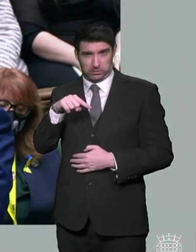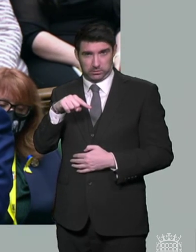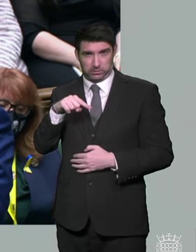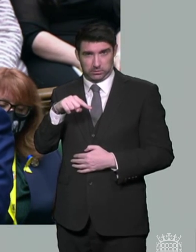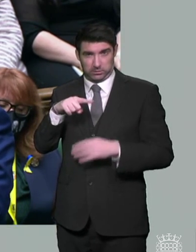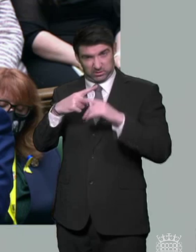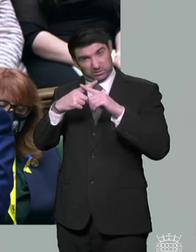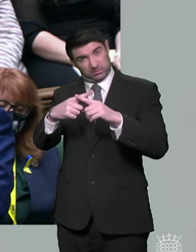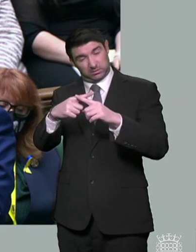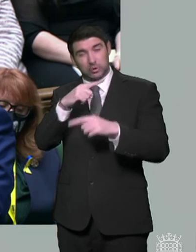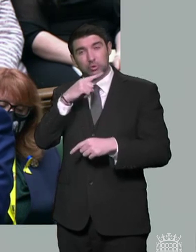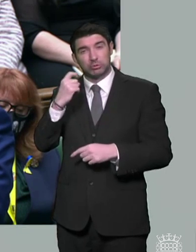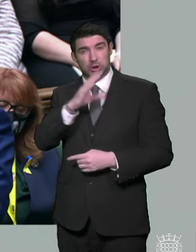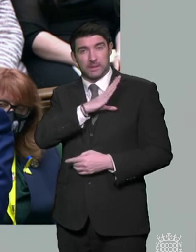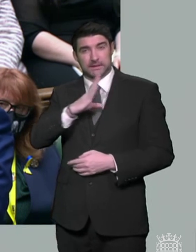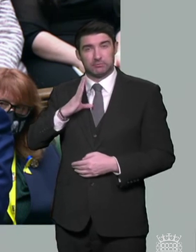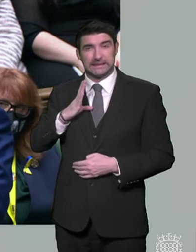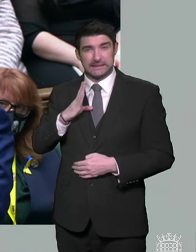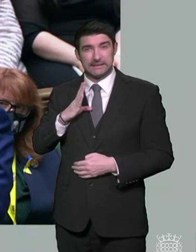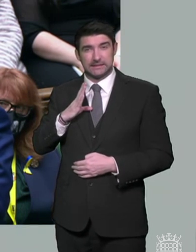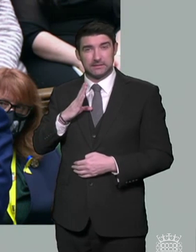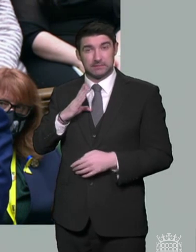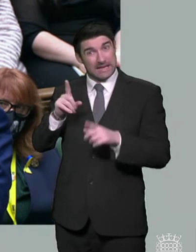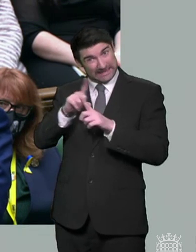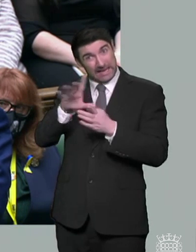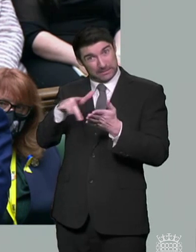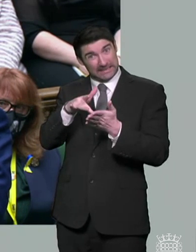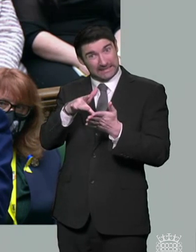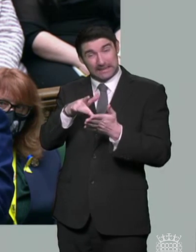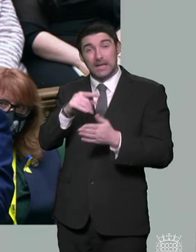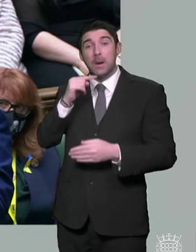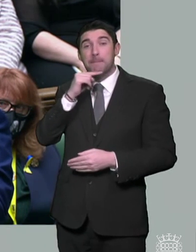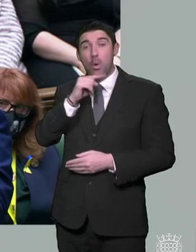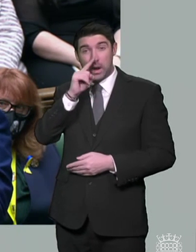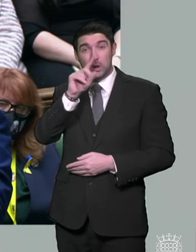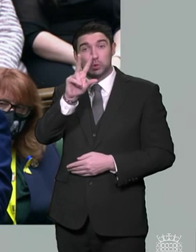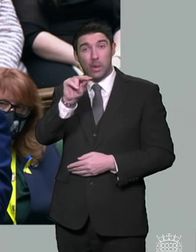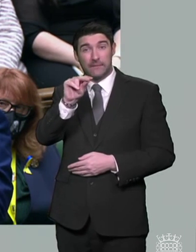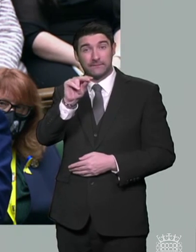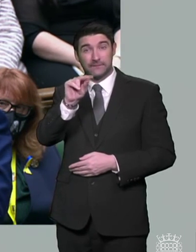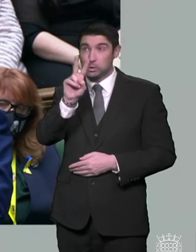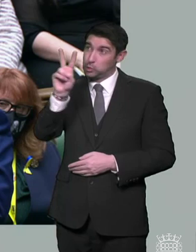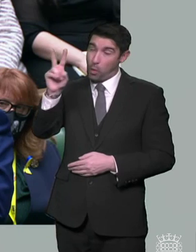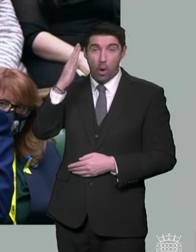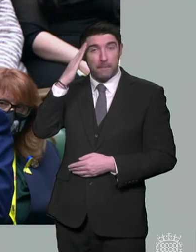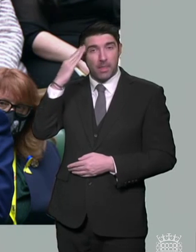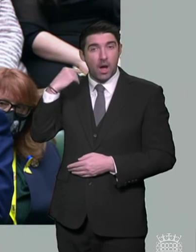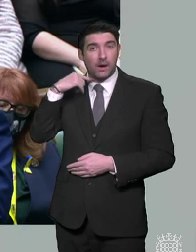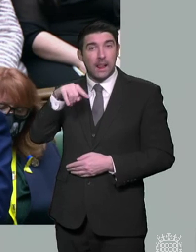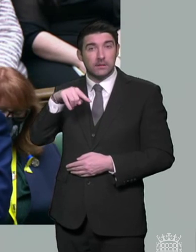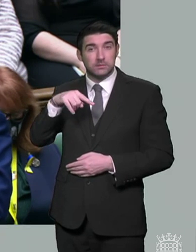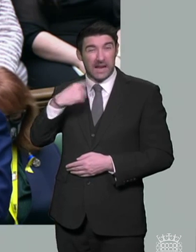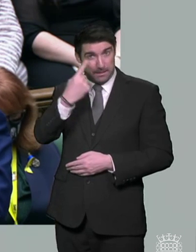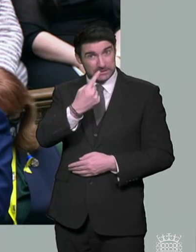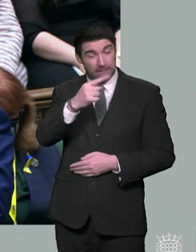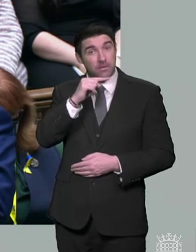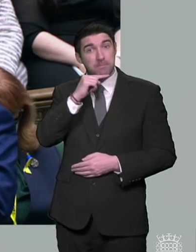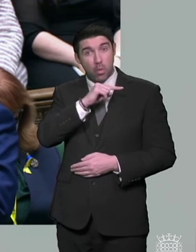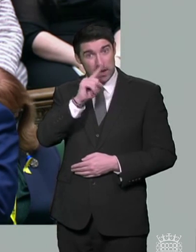In the same city, a 12-year-old boy watched his mother die as he desperately attempted to save her from the rubble of her own home.